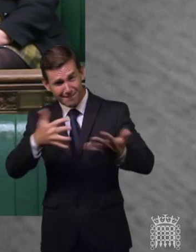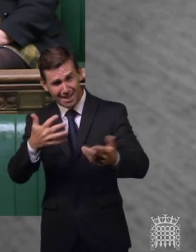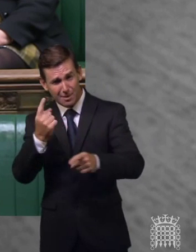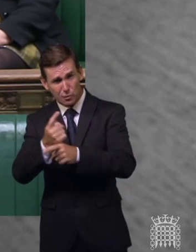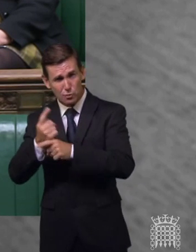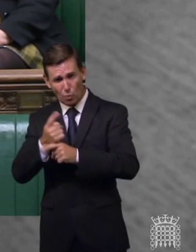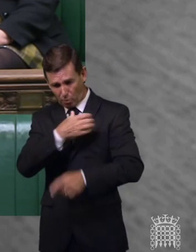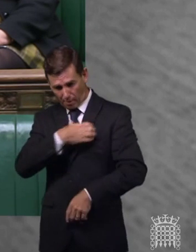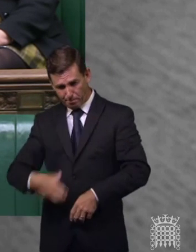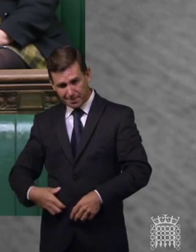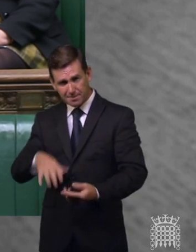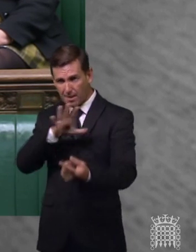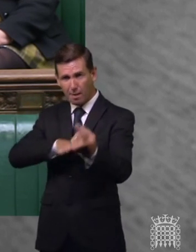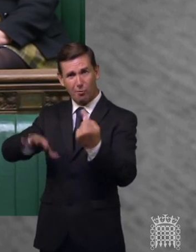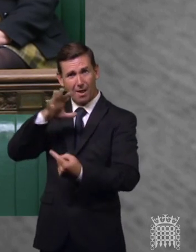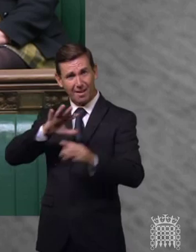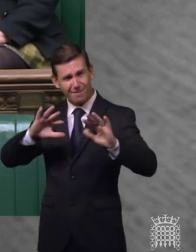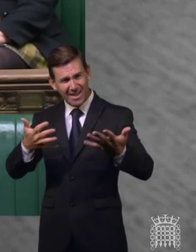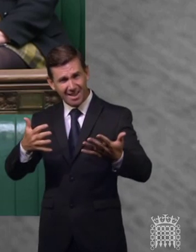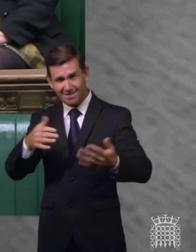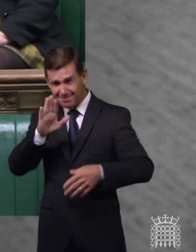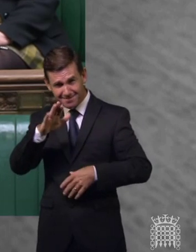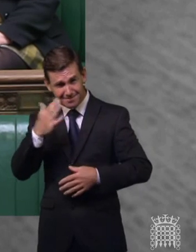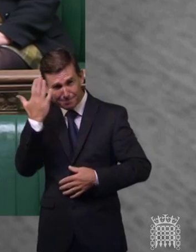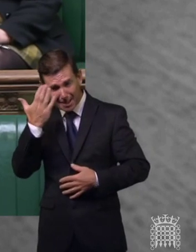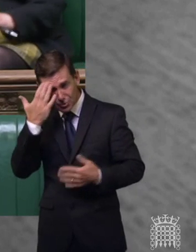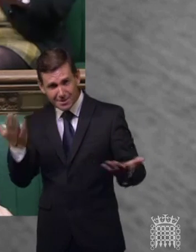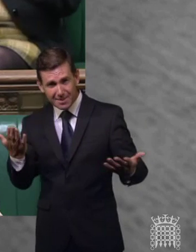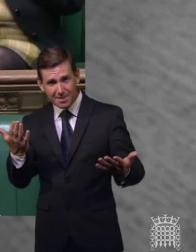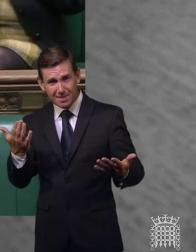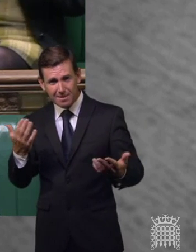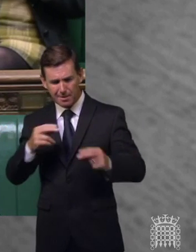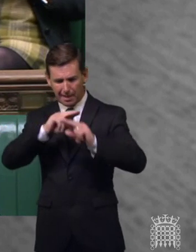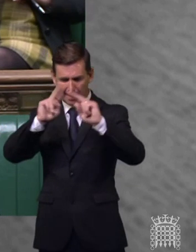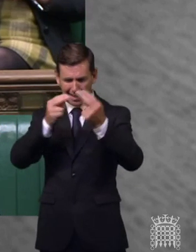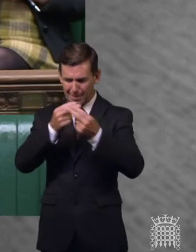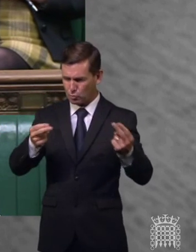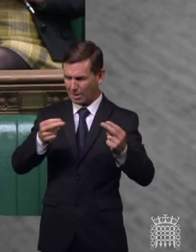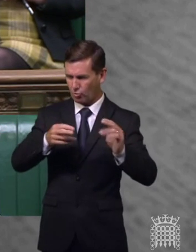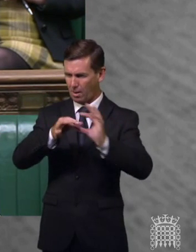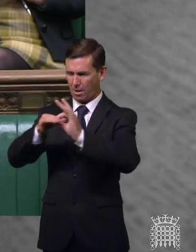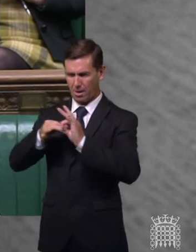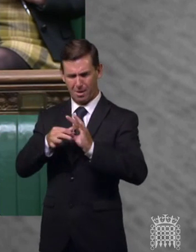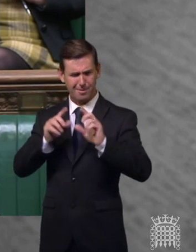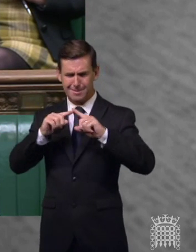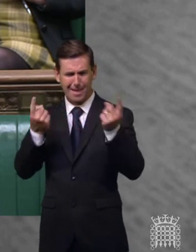Let that sink in. You cannot co-ordinate an international response from the beach.